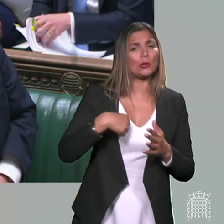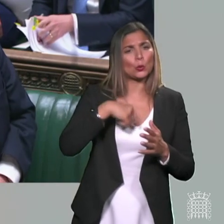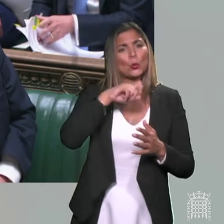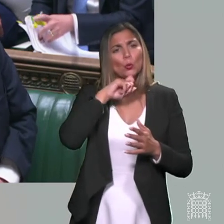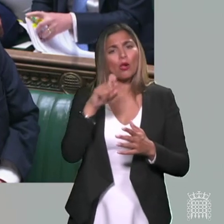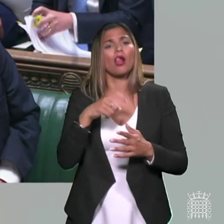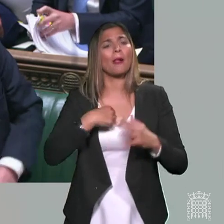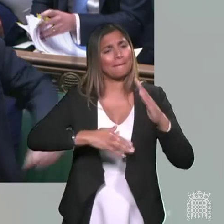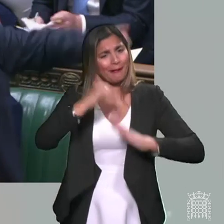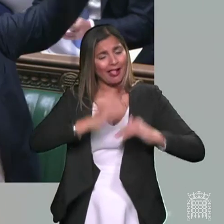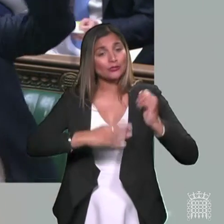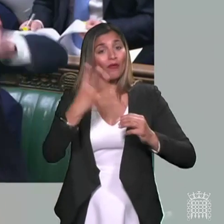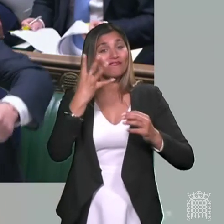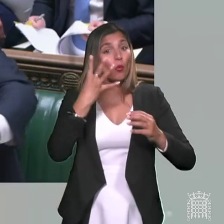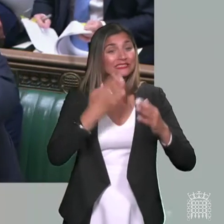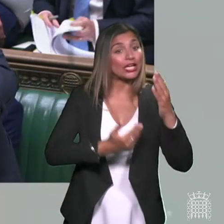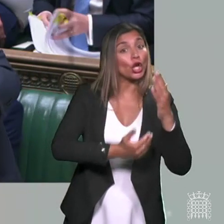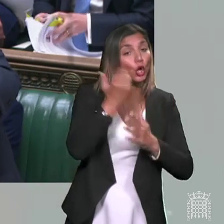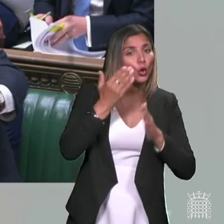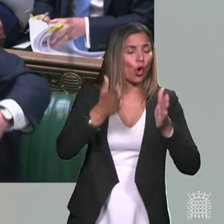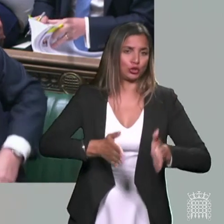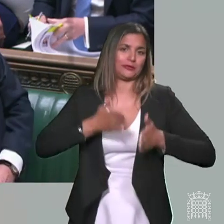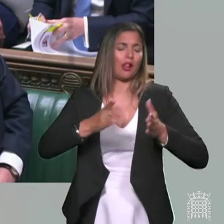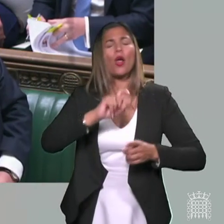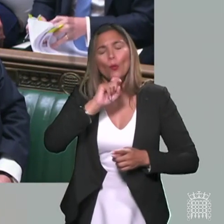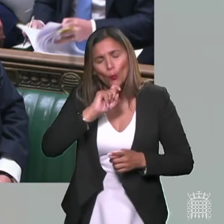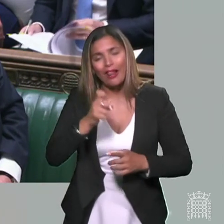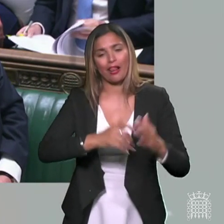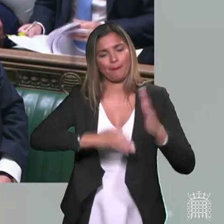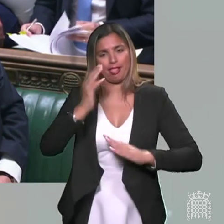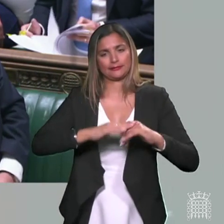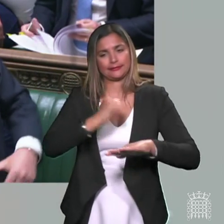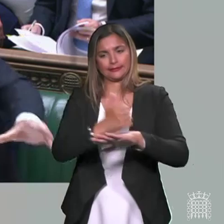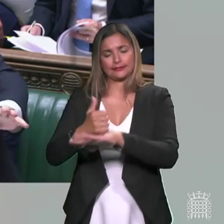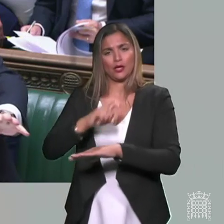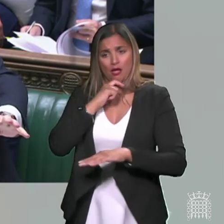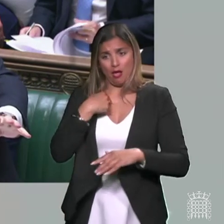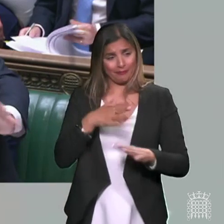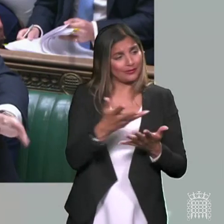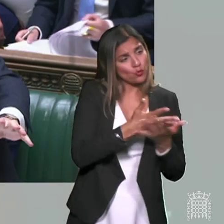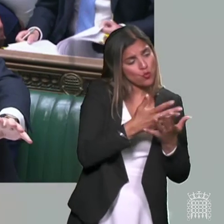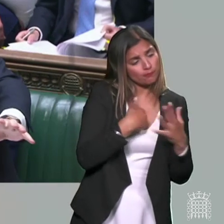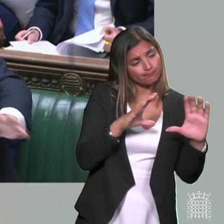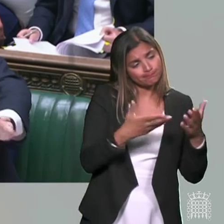The Opposition always complain about this, but whoever takes over will build the 40 new hospitals.